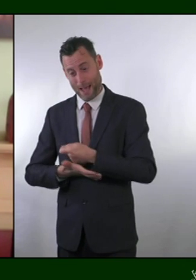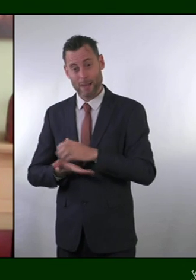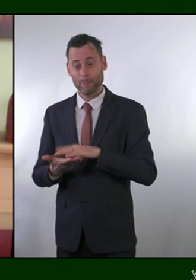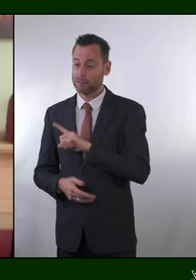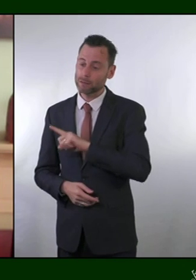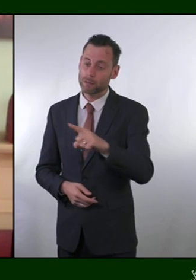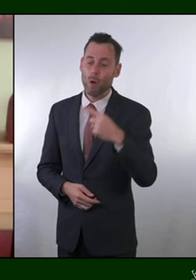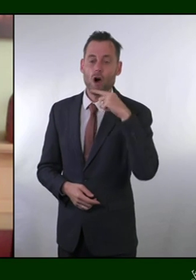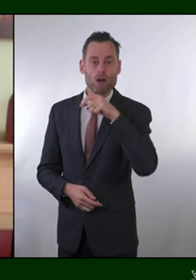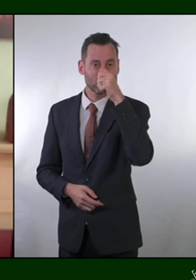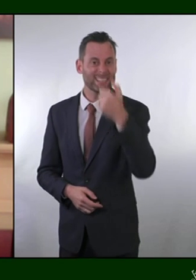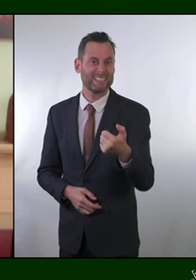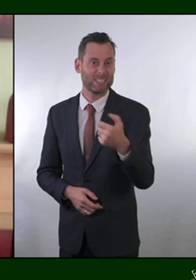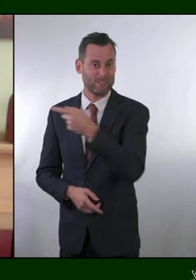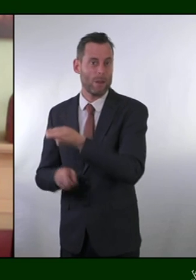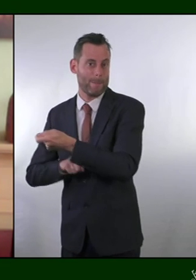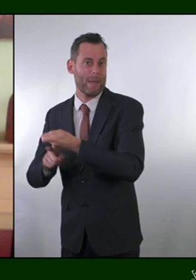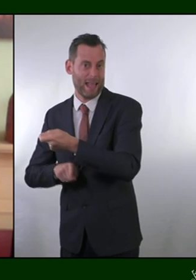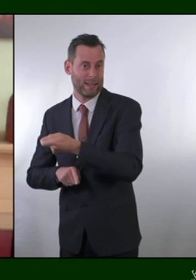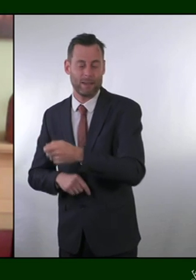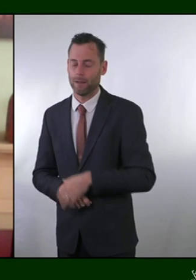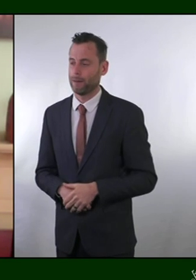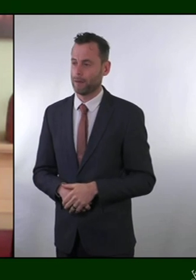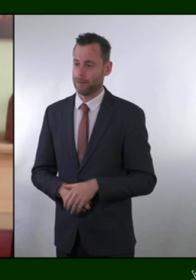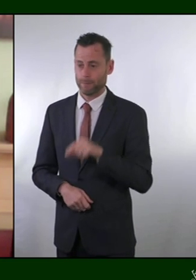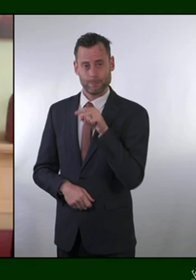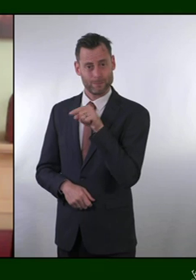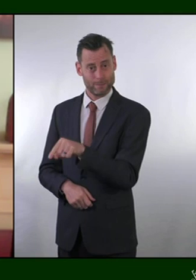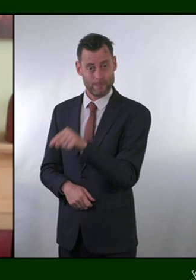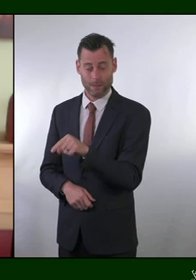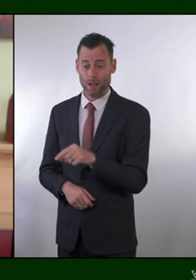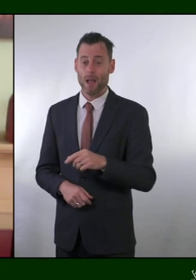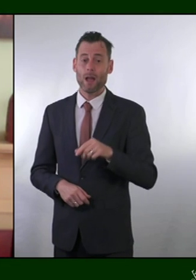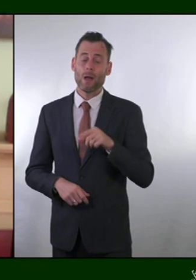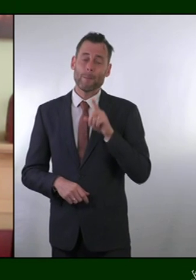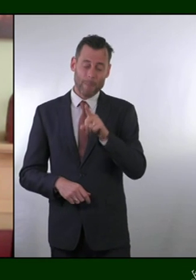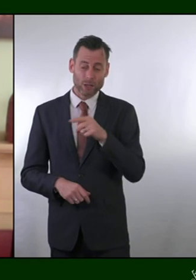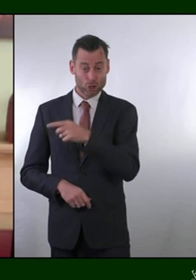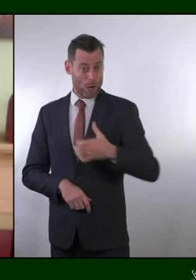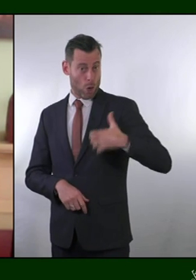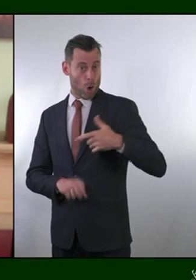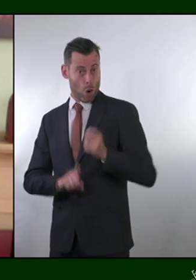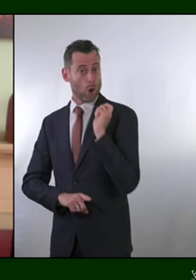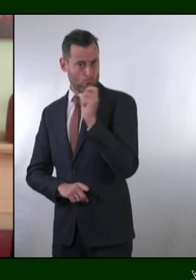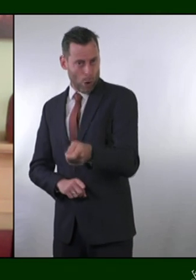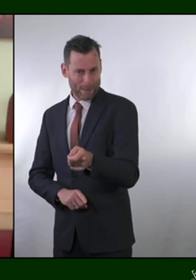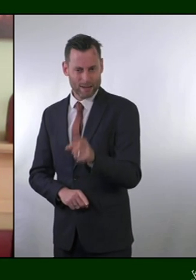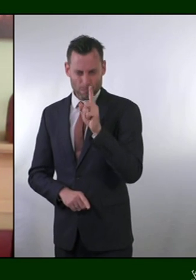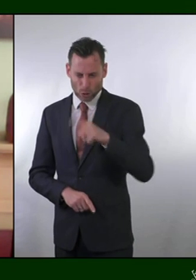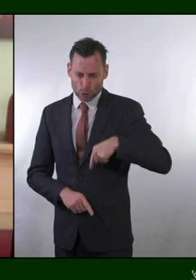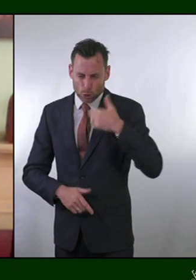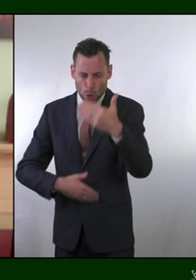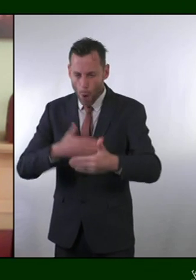At the speed with which the complaints are being dealt with by the Department for Business, Energy and Industrial Strategy, I will be 106 by the time we get any kind of resolution.